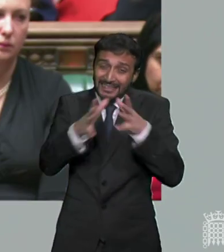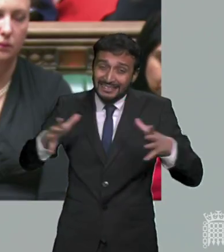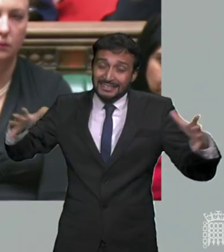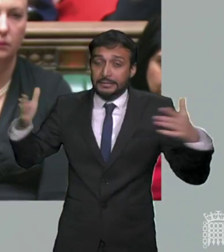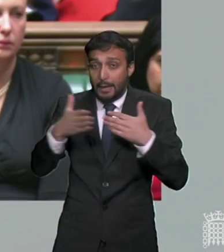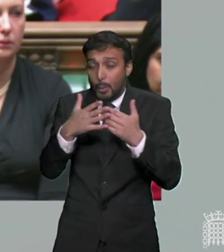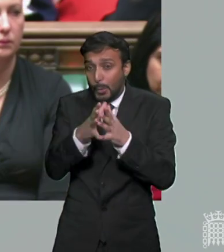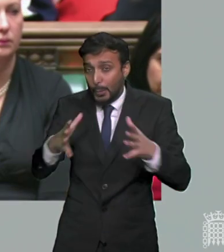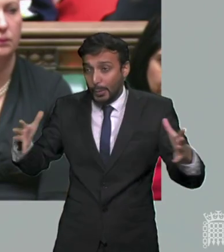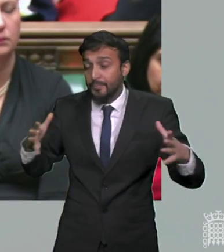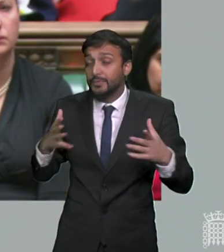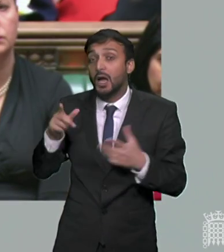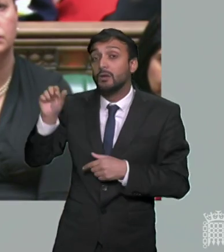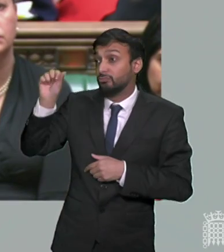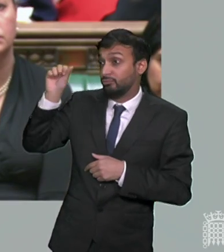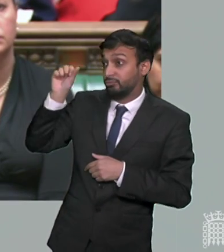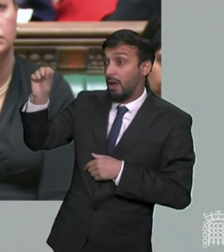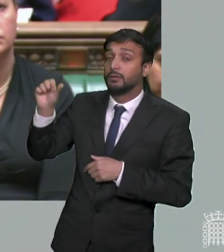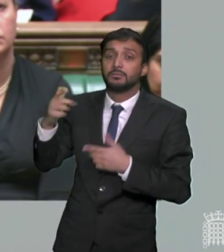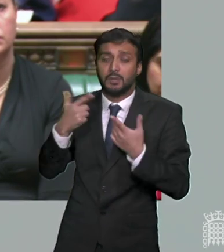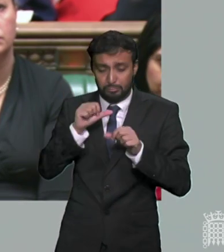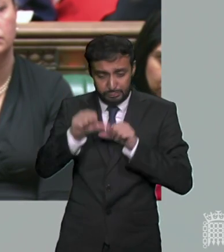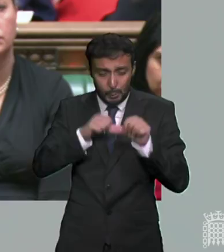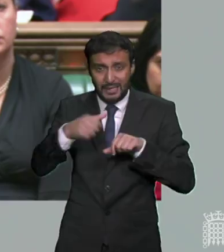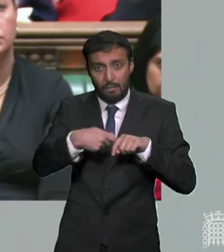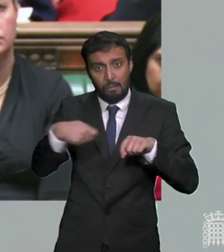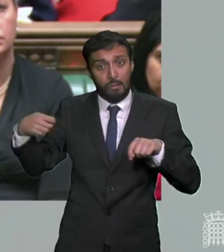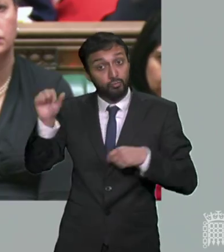The right honourable Lady is right that the process takes longer than it should.